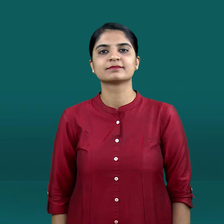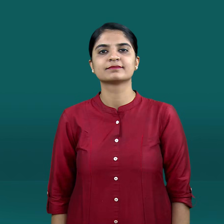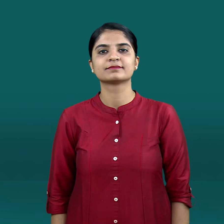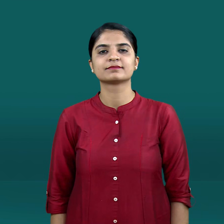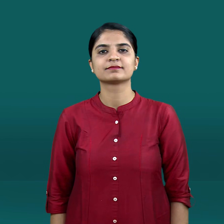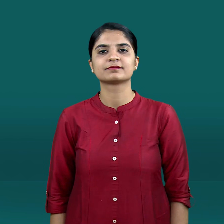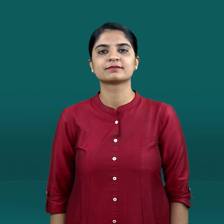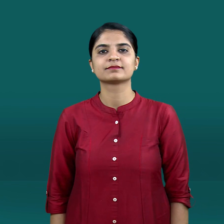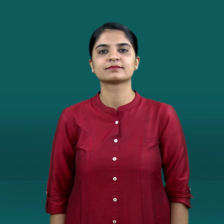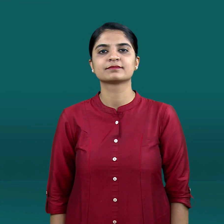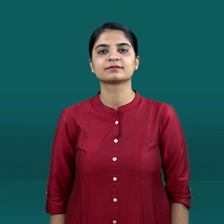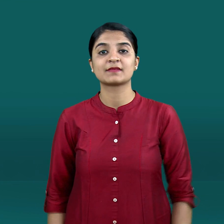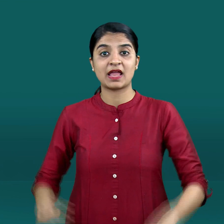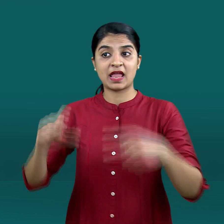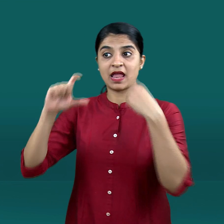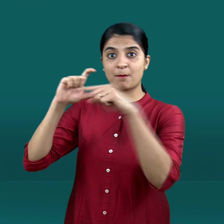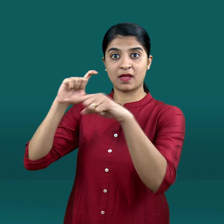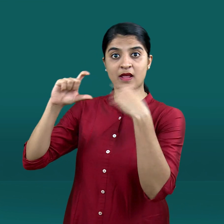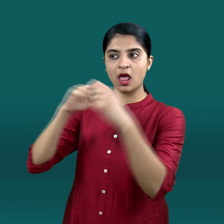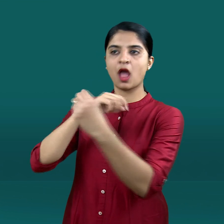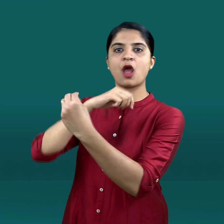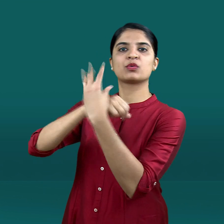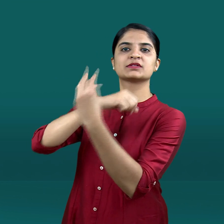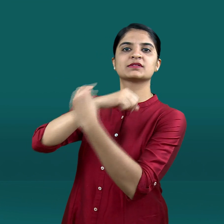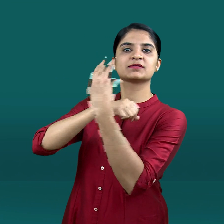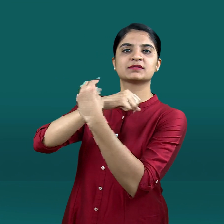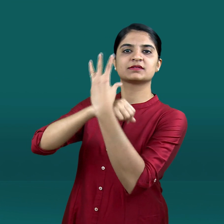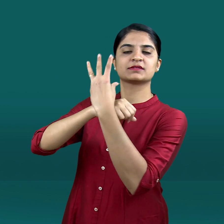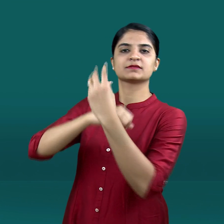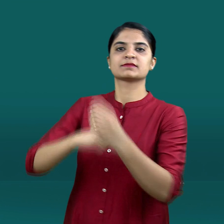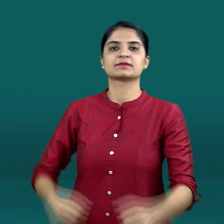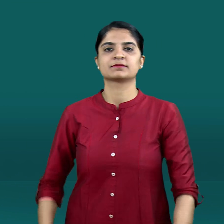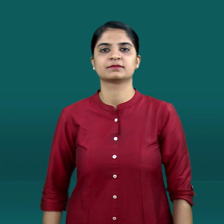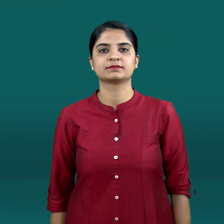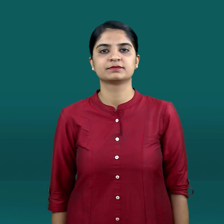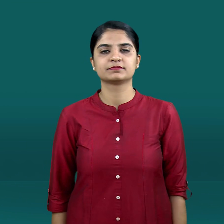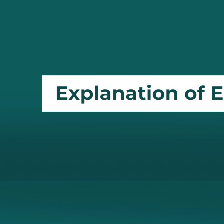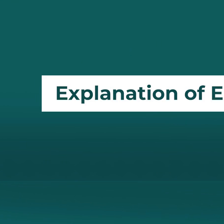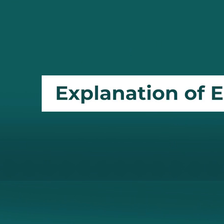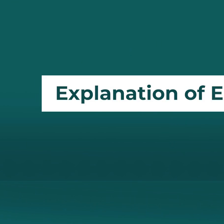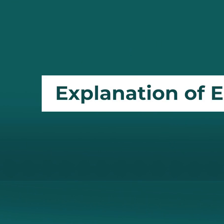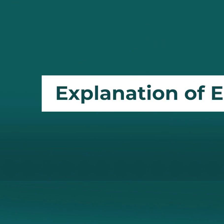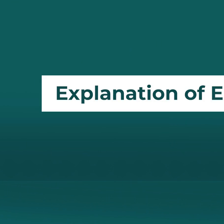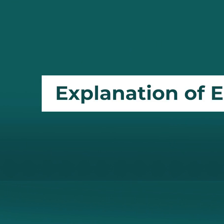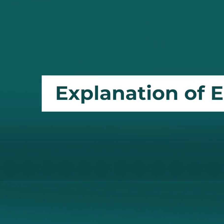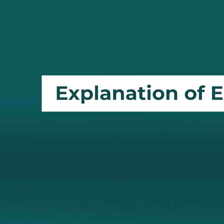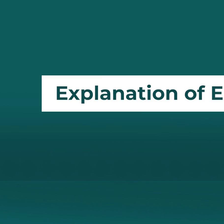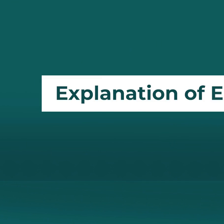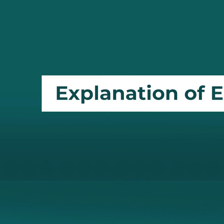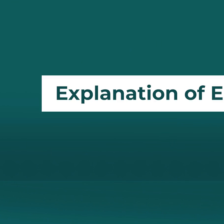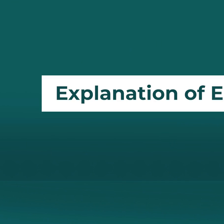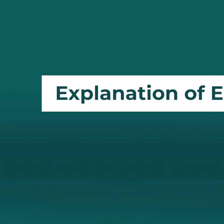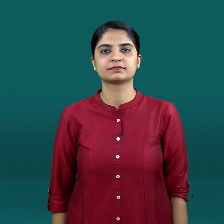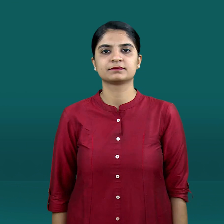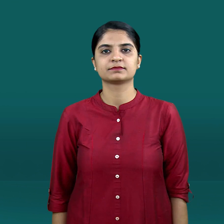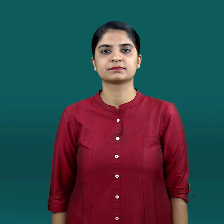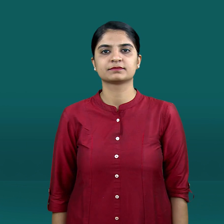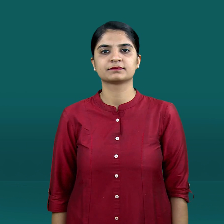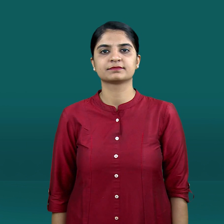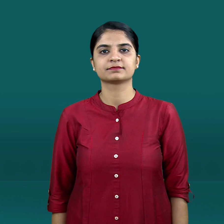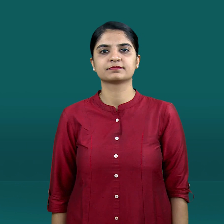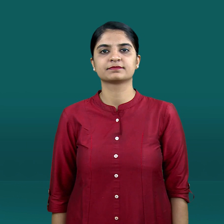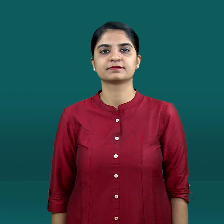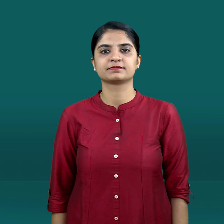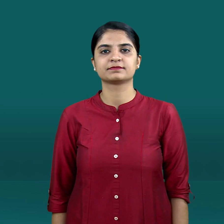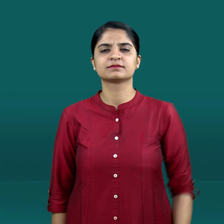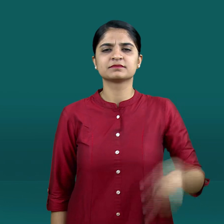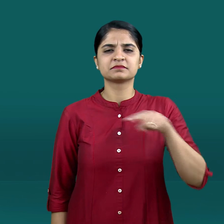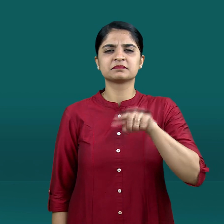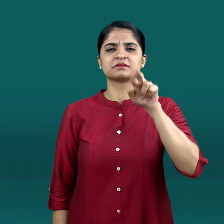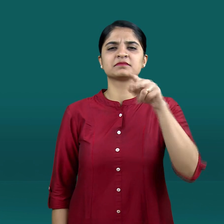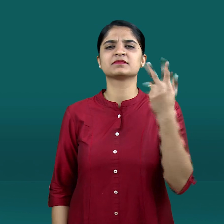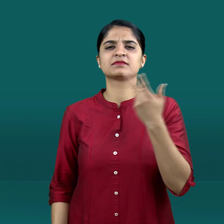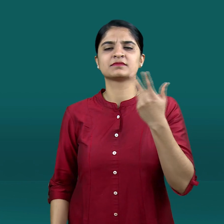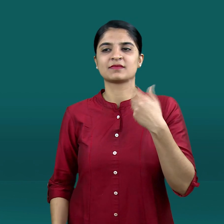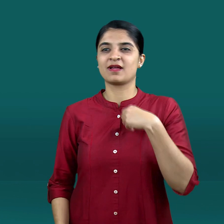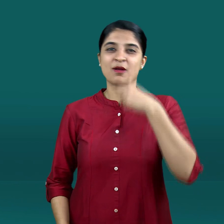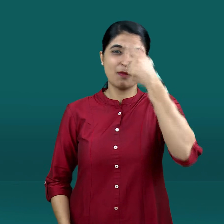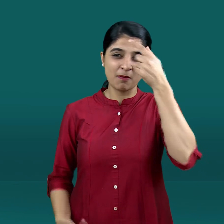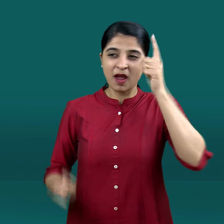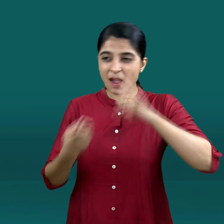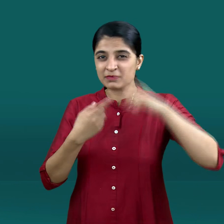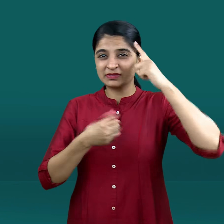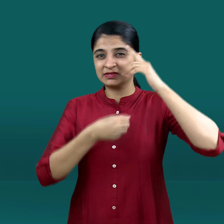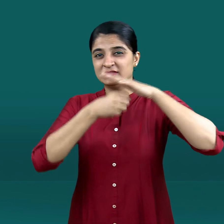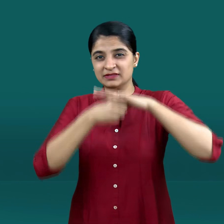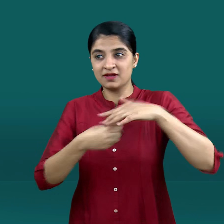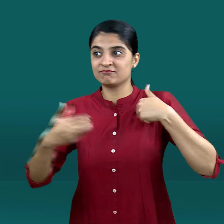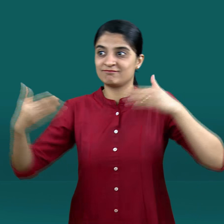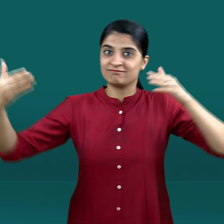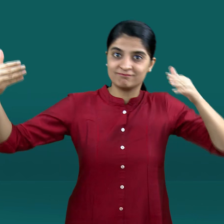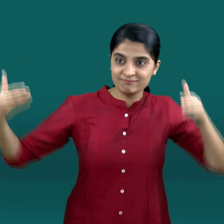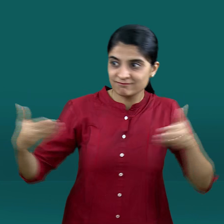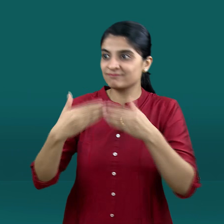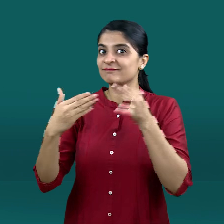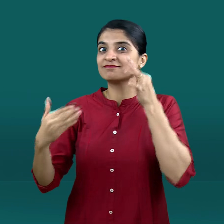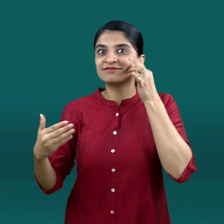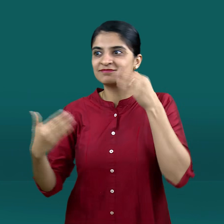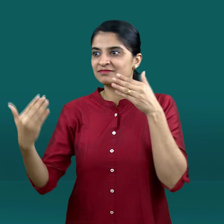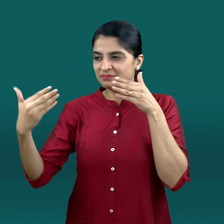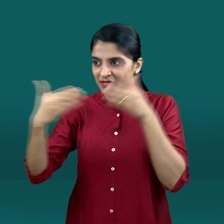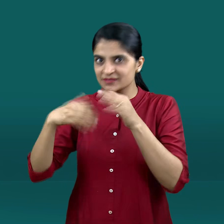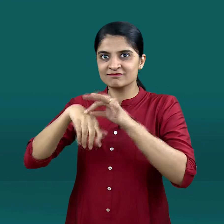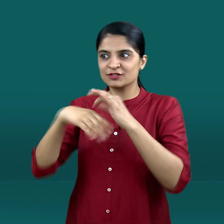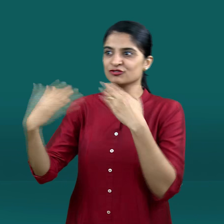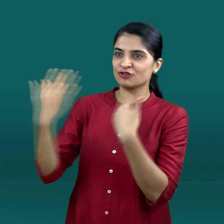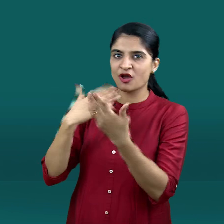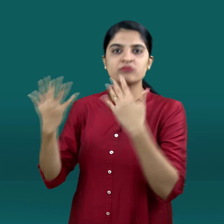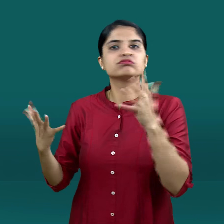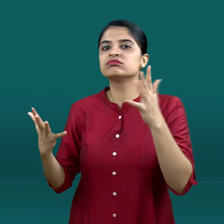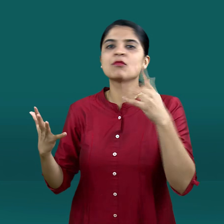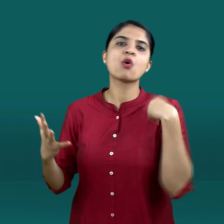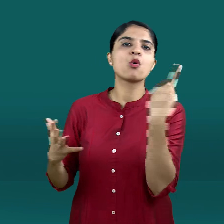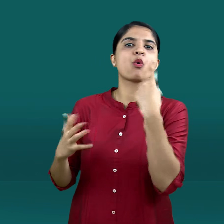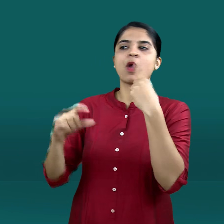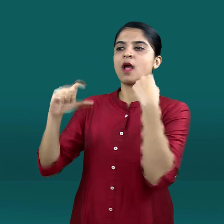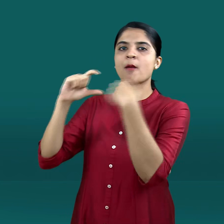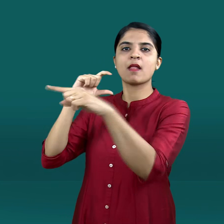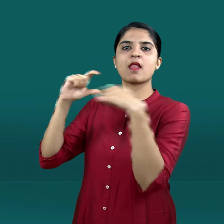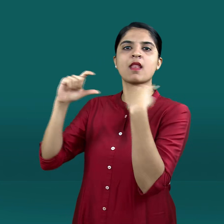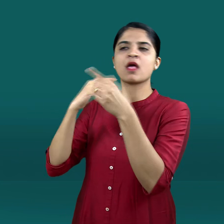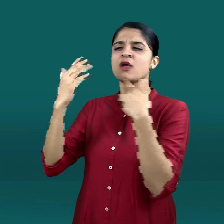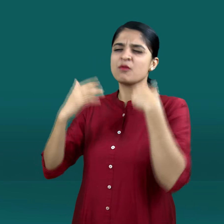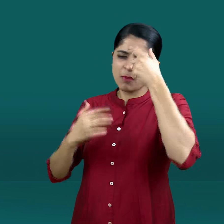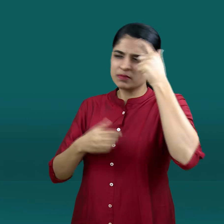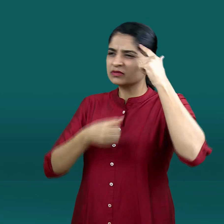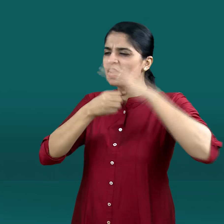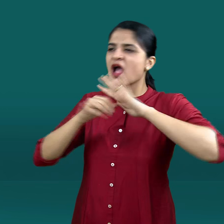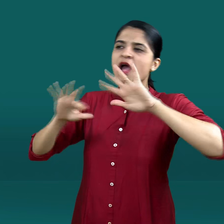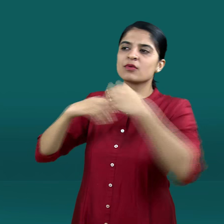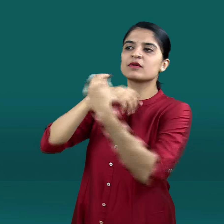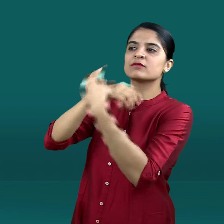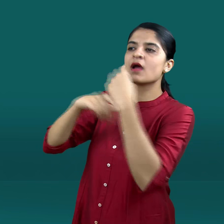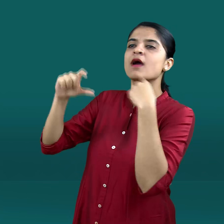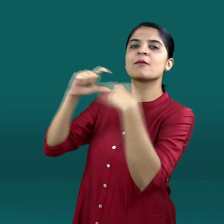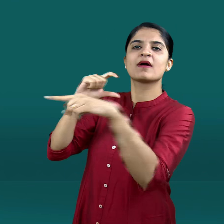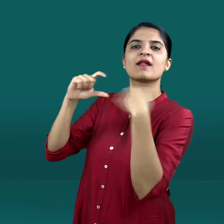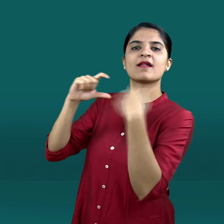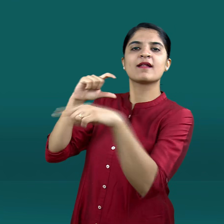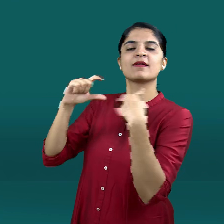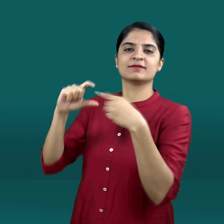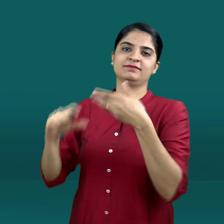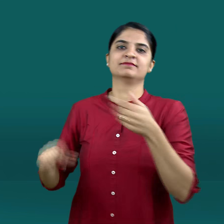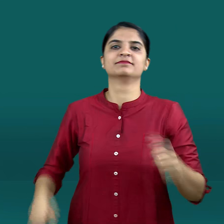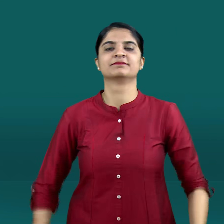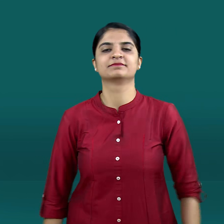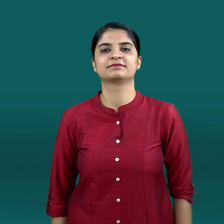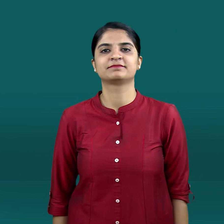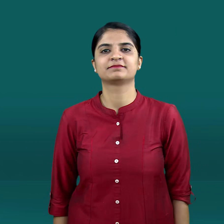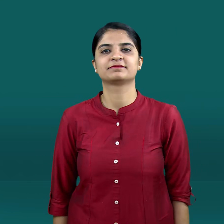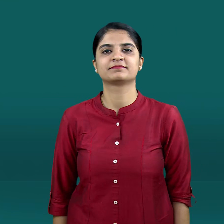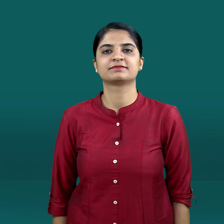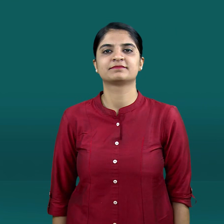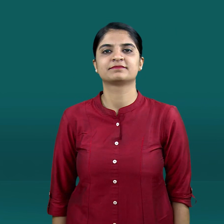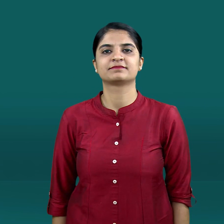Email counselling